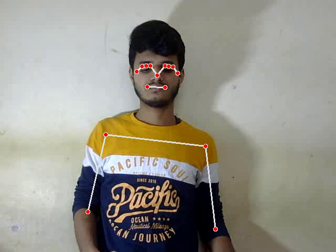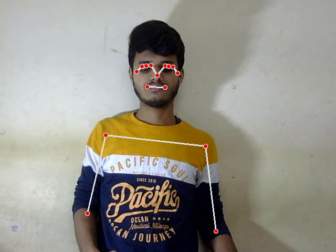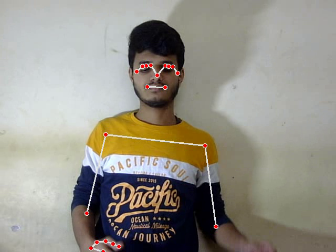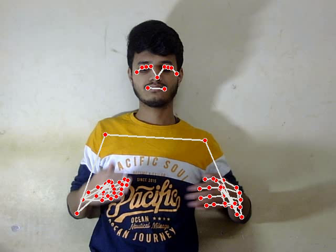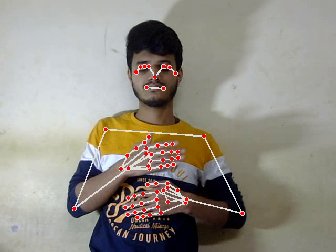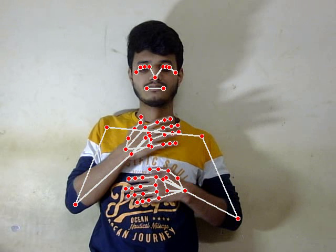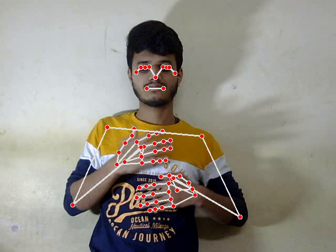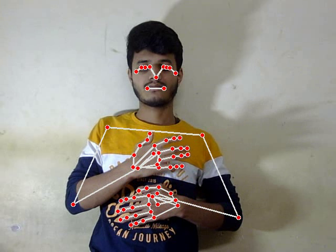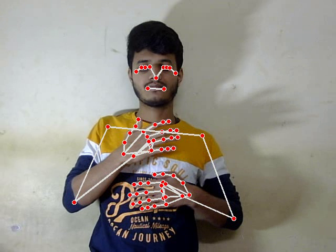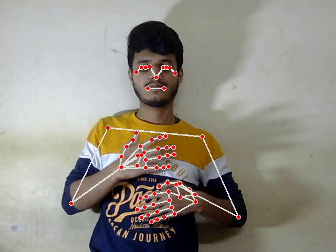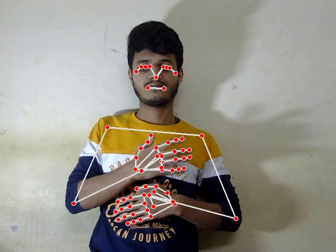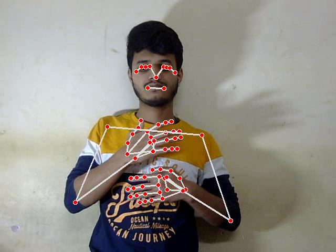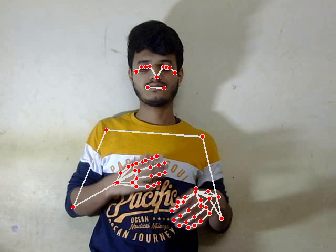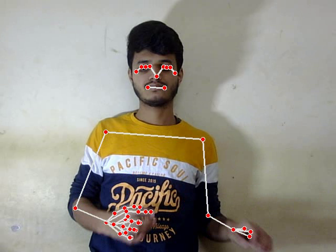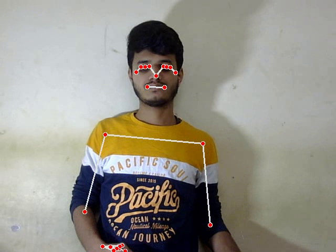happy